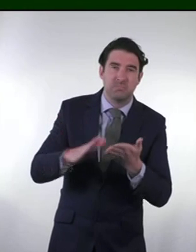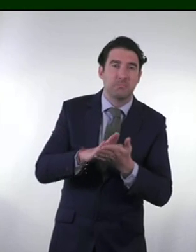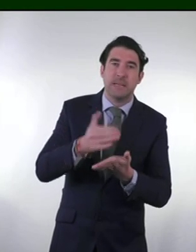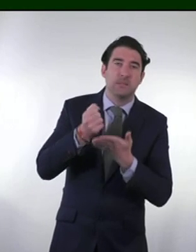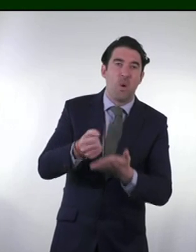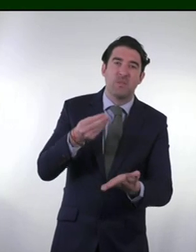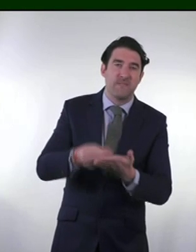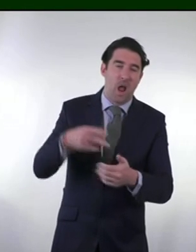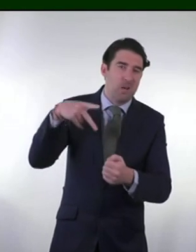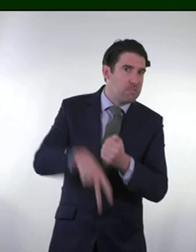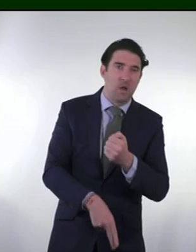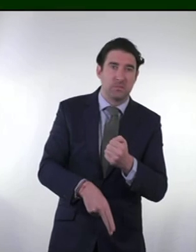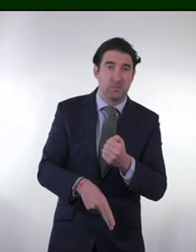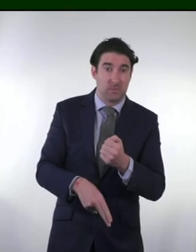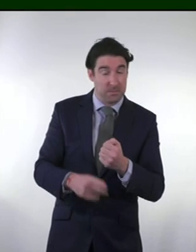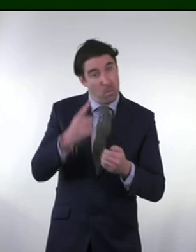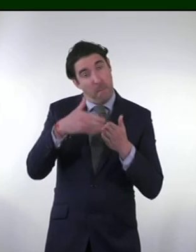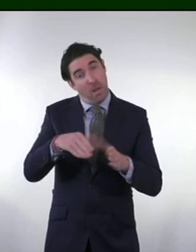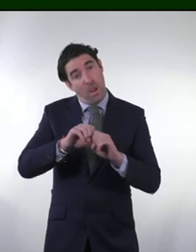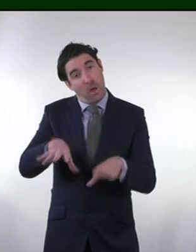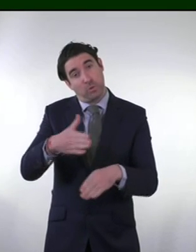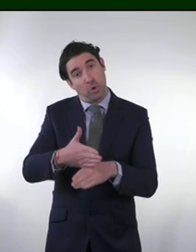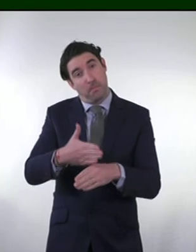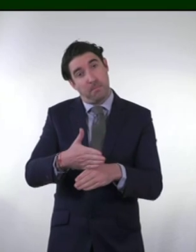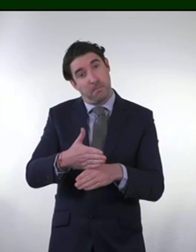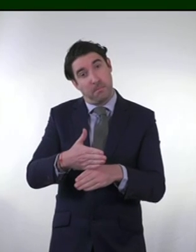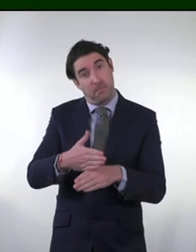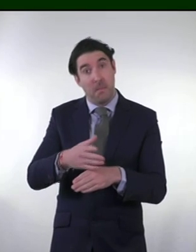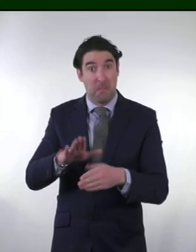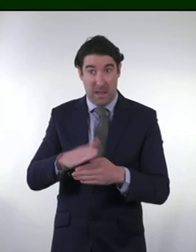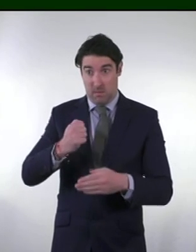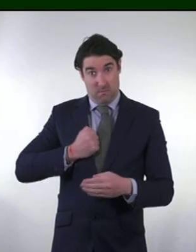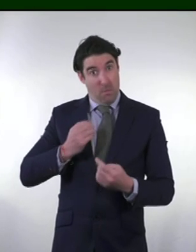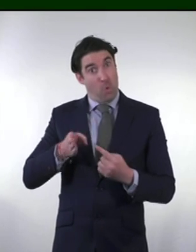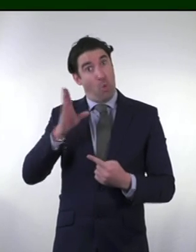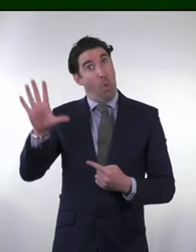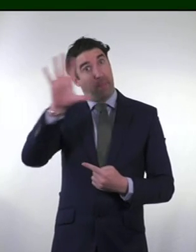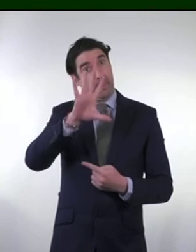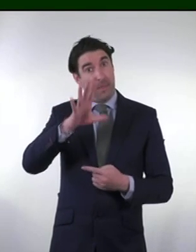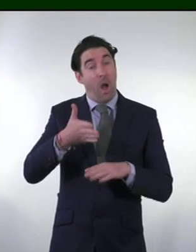This would be unemployment on a scale even worse than under Thatcher.